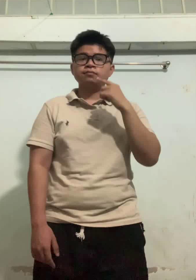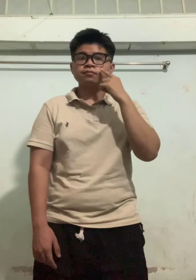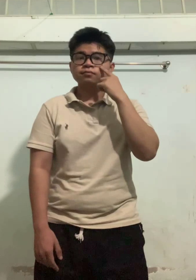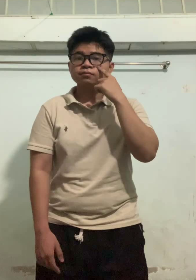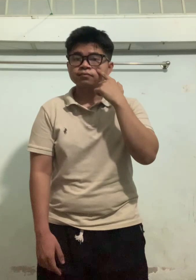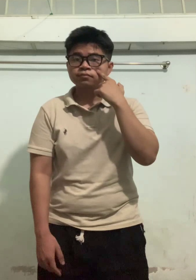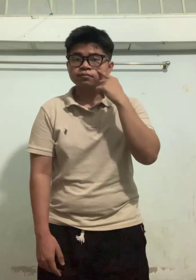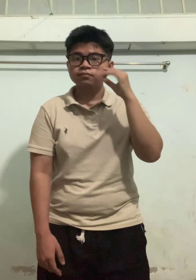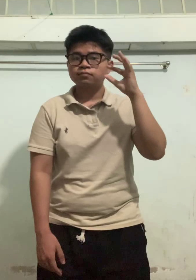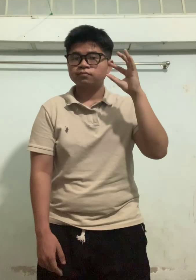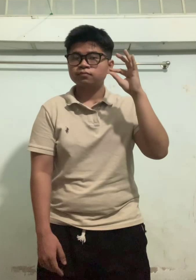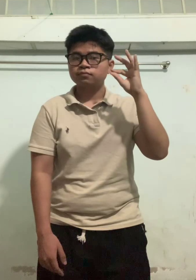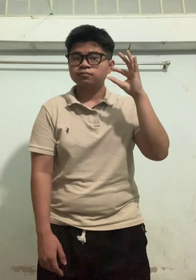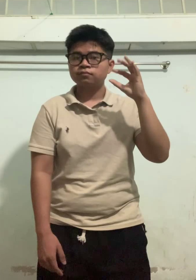lam quen